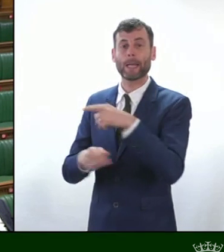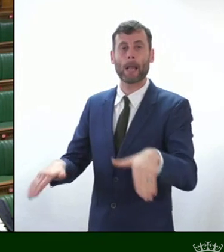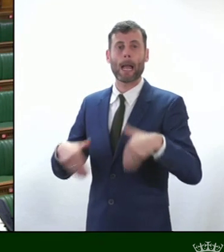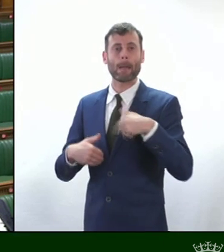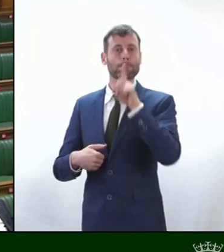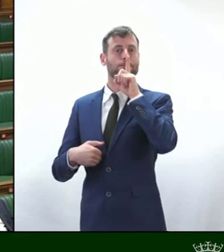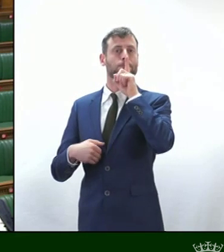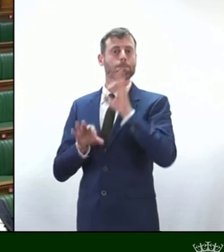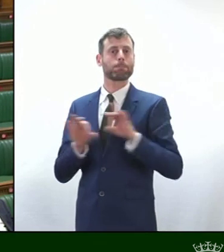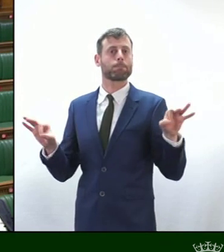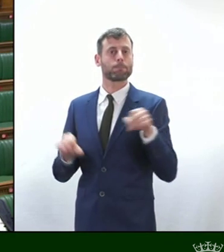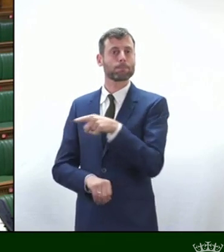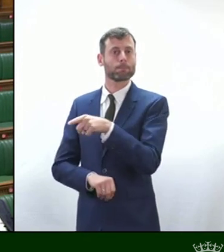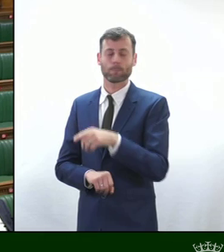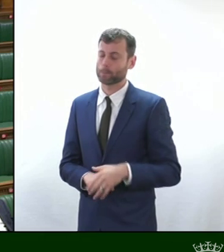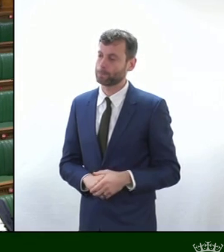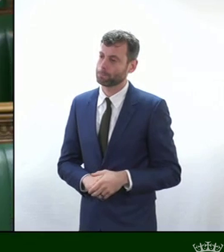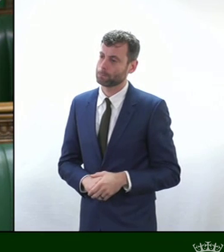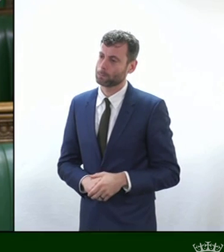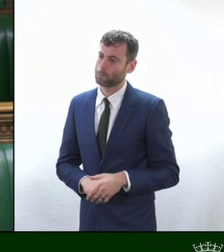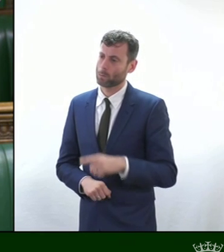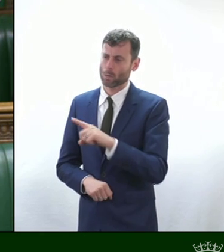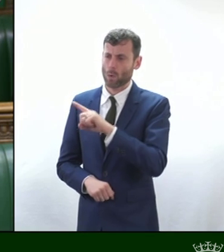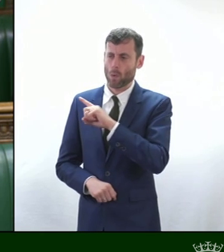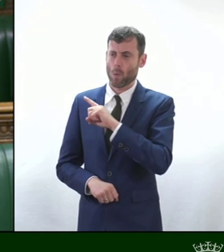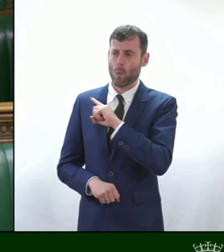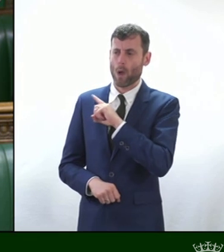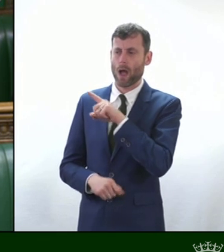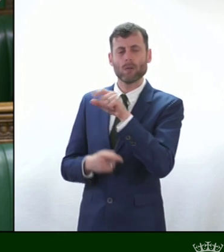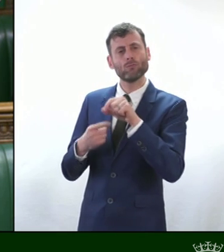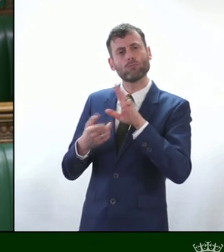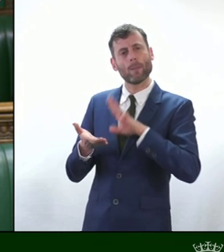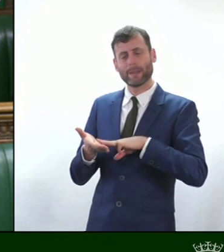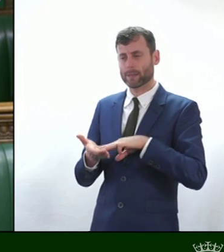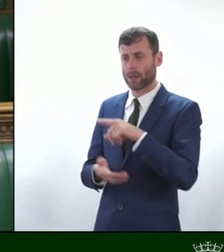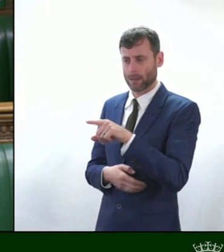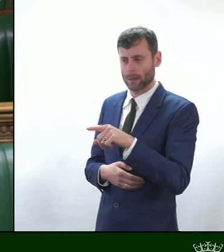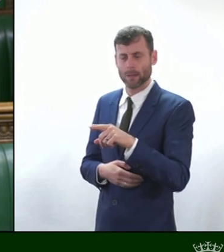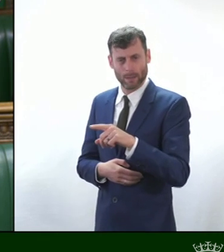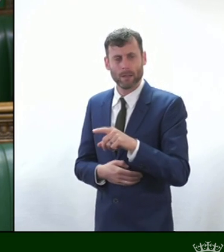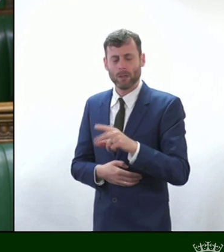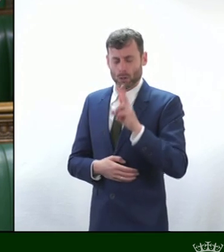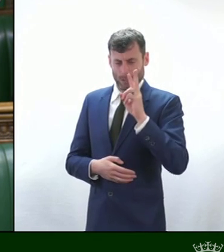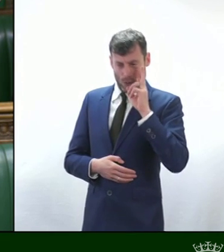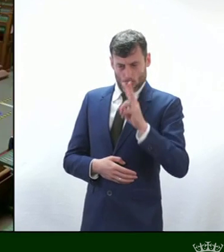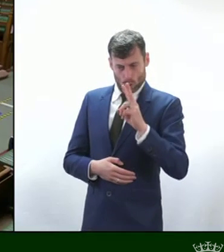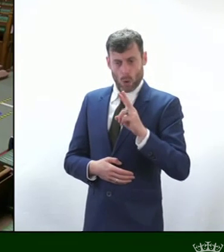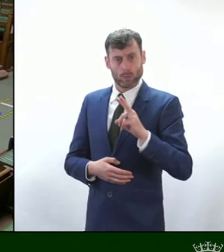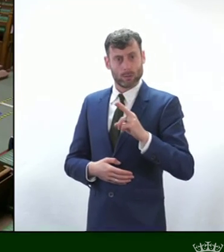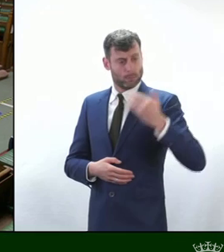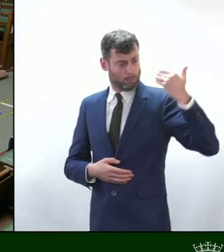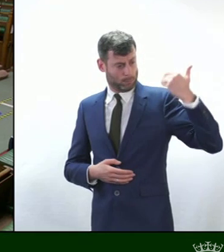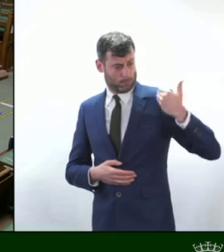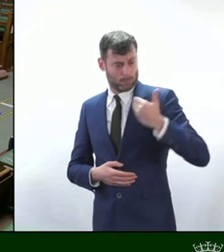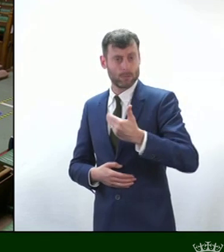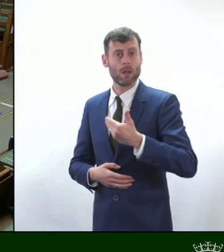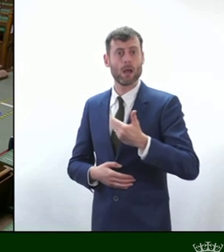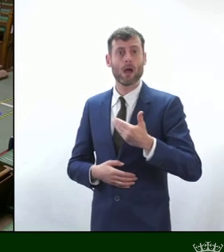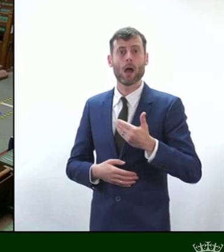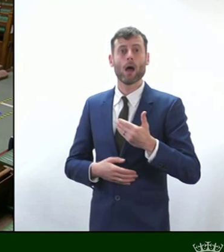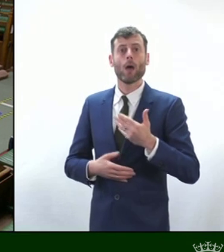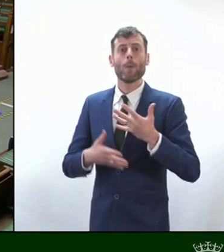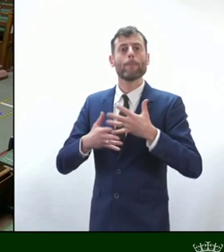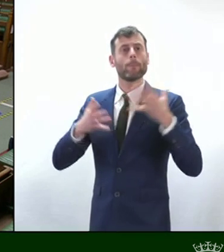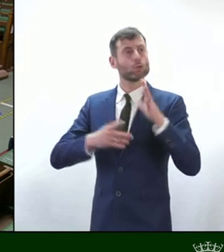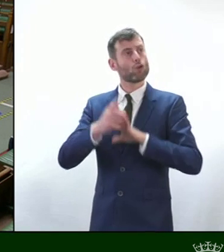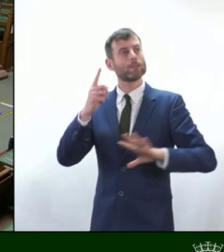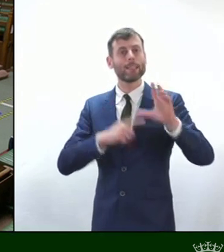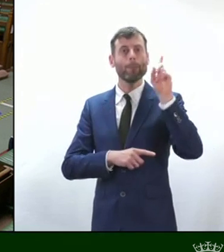Why does the Prime Minister think we have now seen 15 consecutive polls showing majority support for Scottish independence?